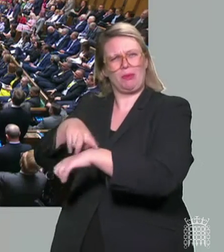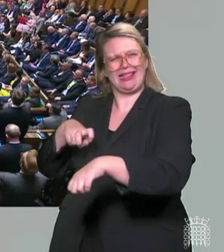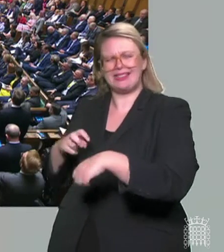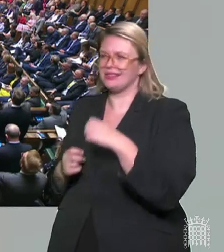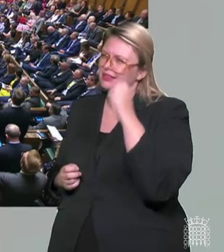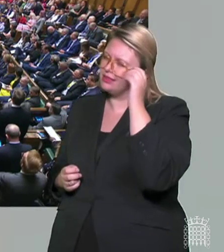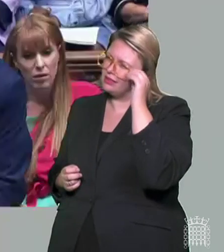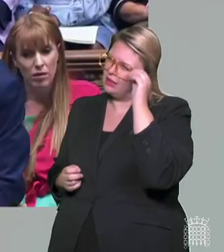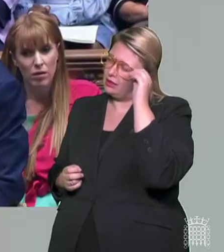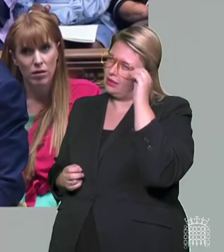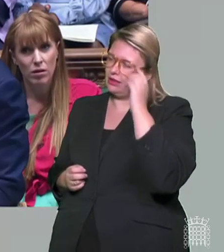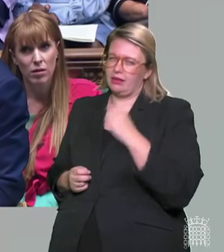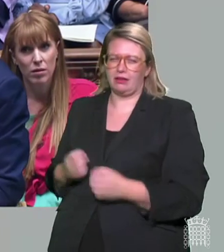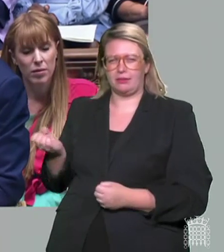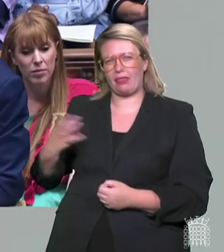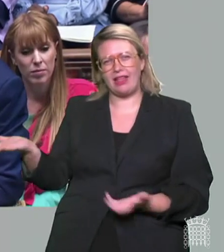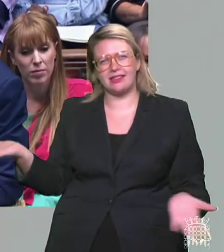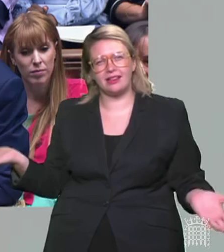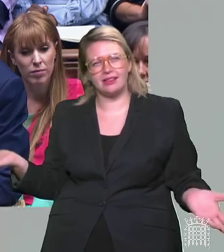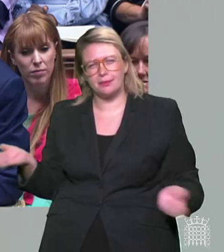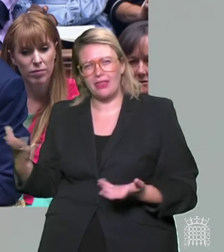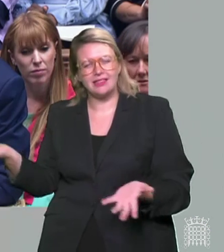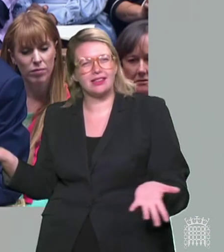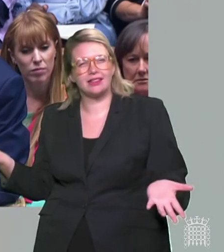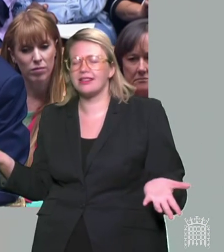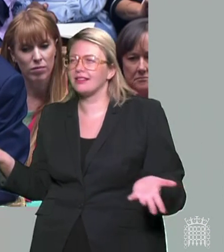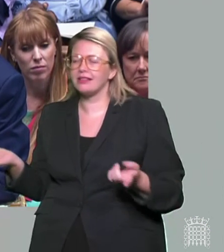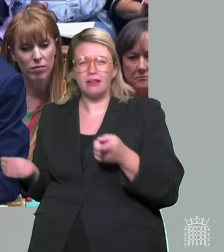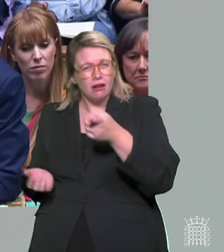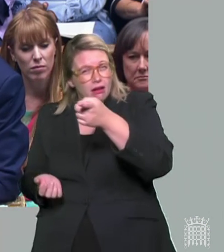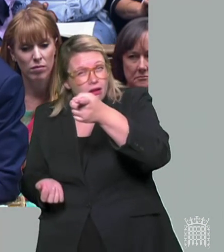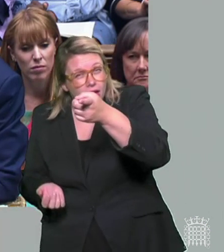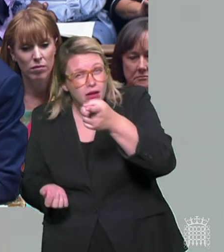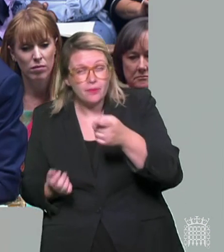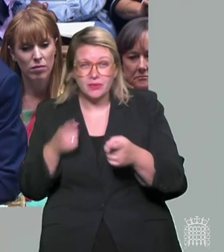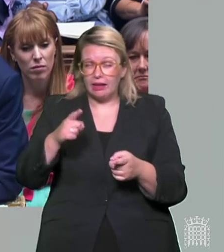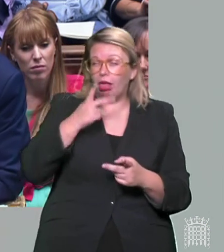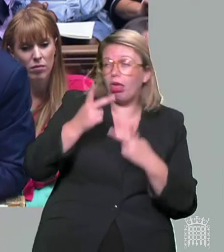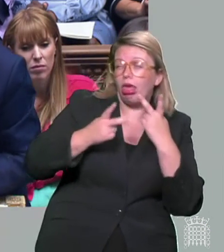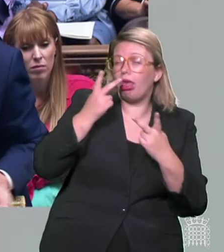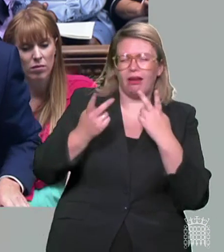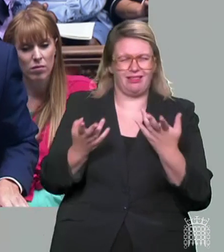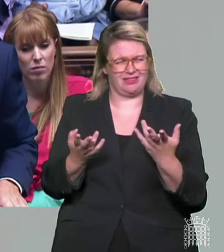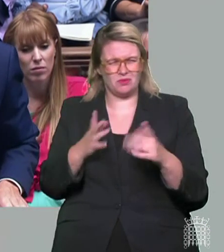What a pathetic spectacle: the dying act of the Prime Minister’s political career is to parrot that nonsense.